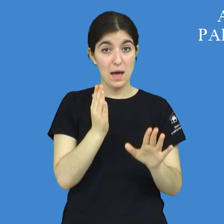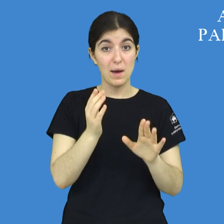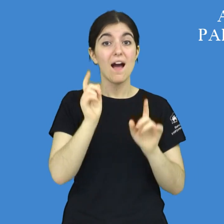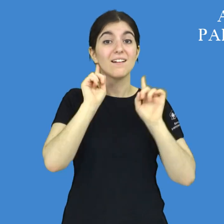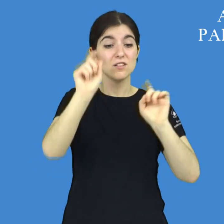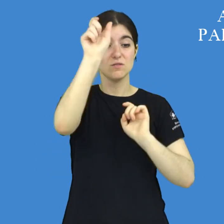caso